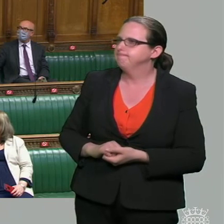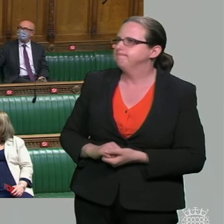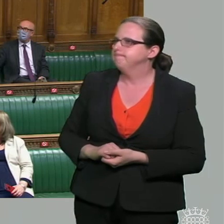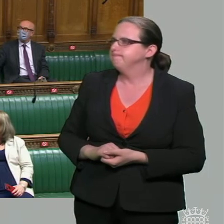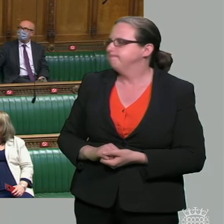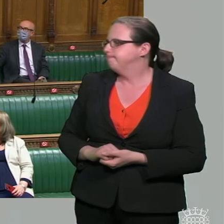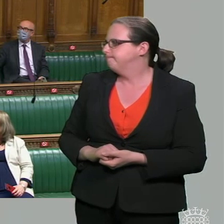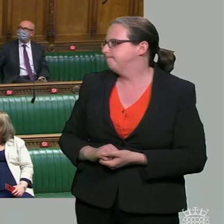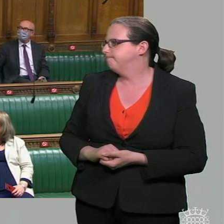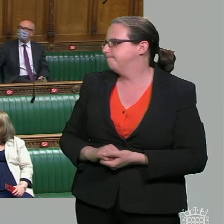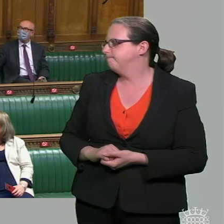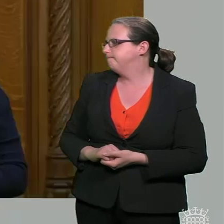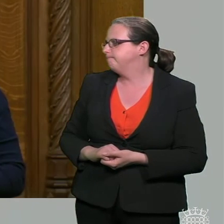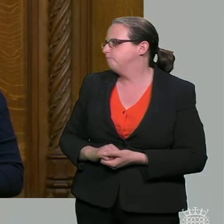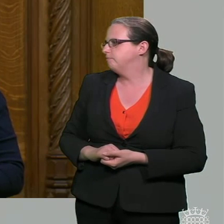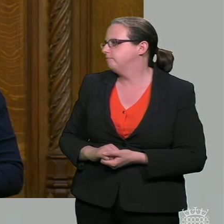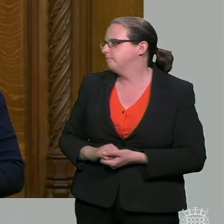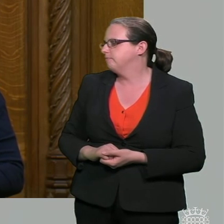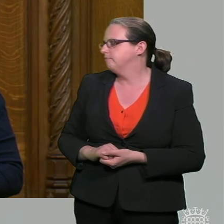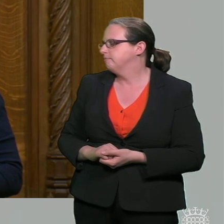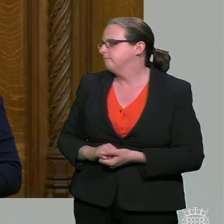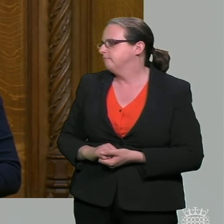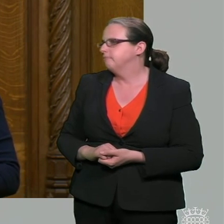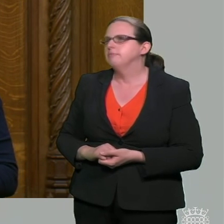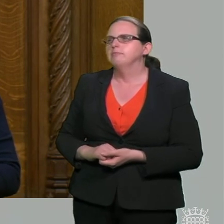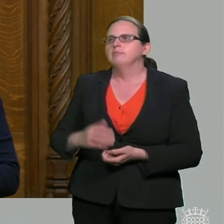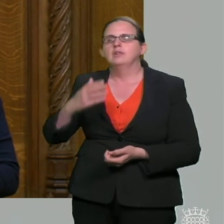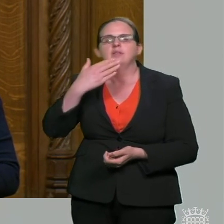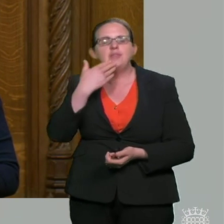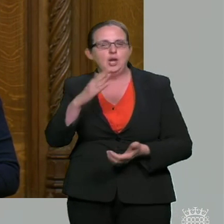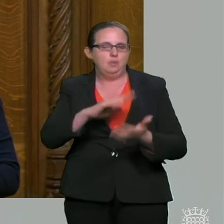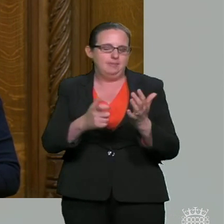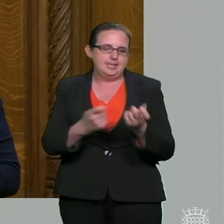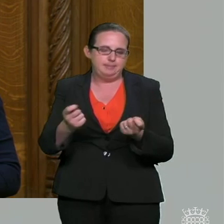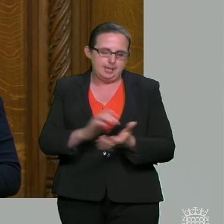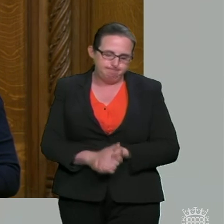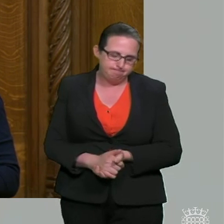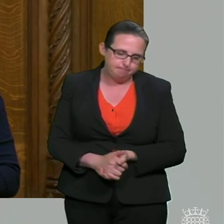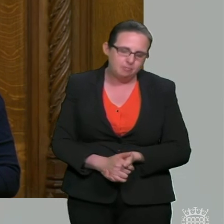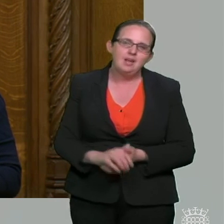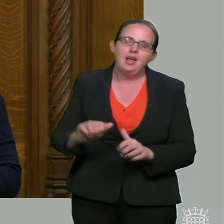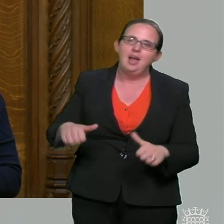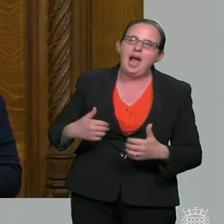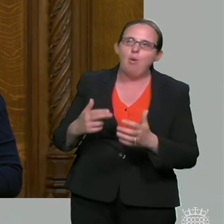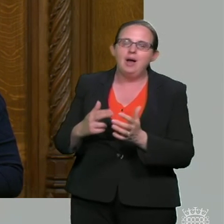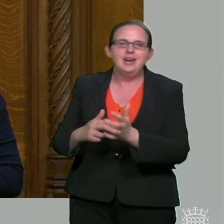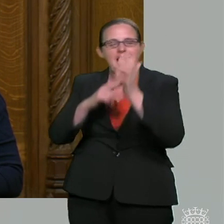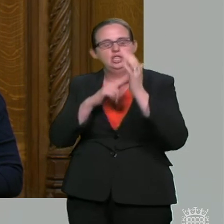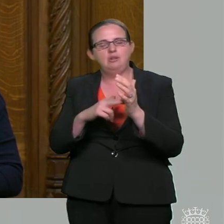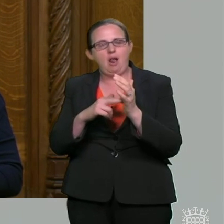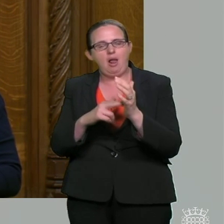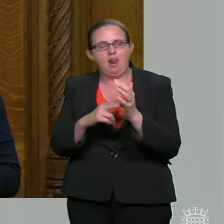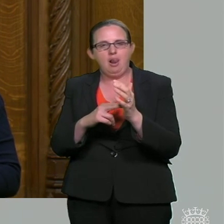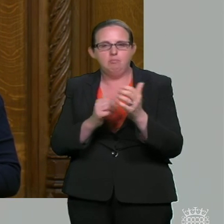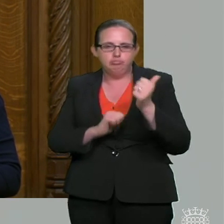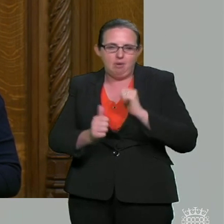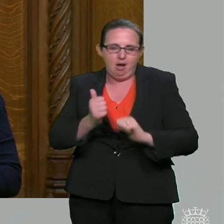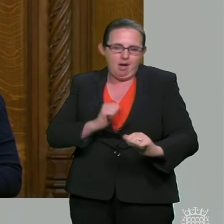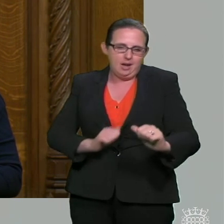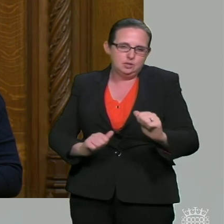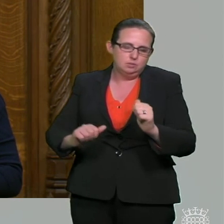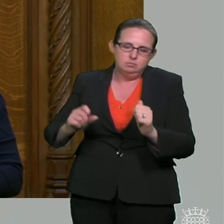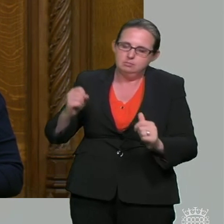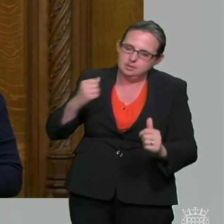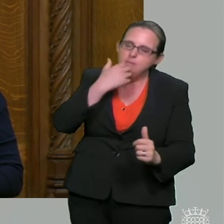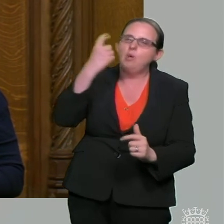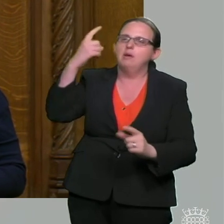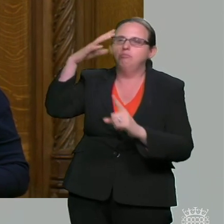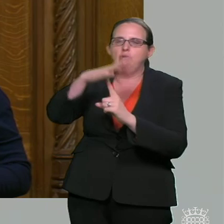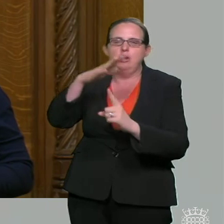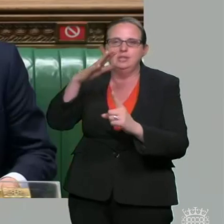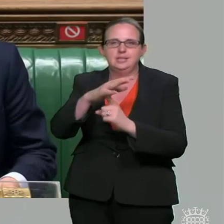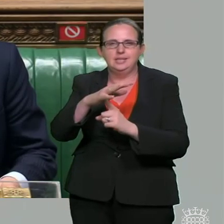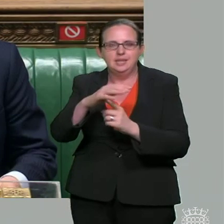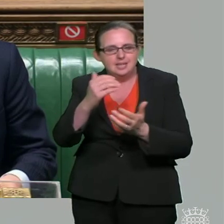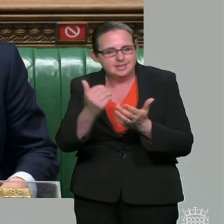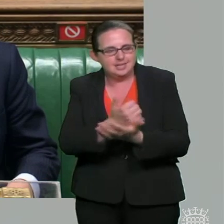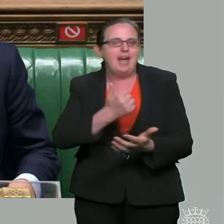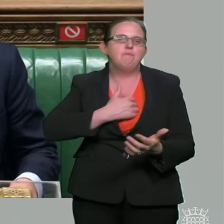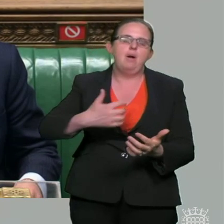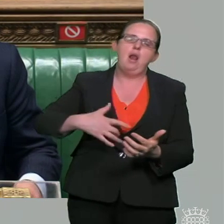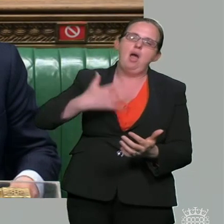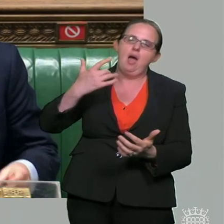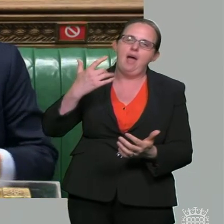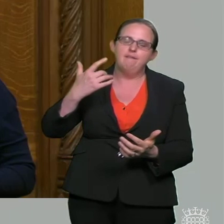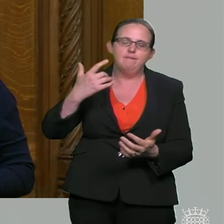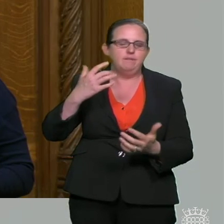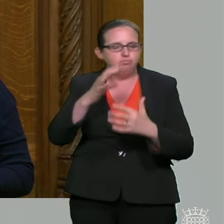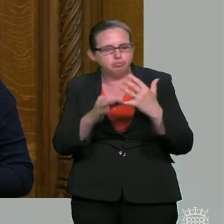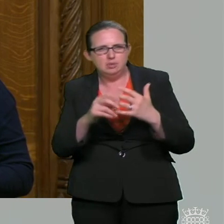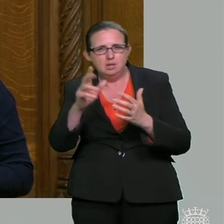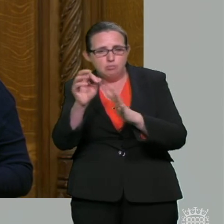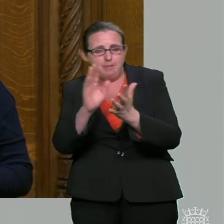“Our greatest national asset”; “Best of this country”; “Record increase in funding”; “Saved my life—no question”; “My No.1 priority”—all things that the Prime Minister said about our NHS.